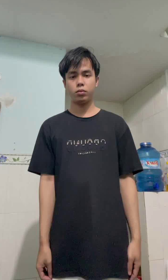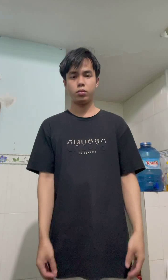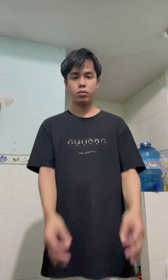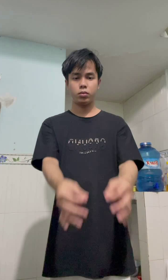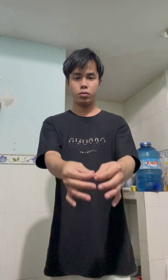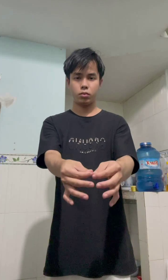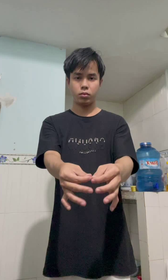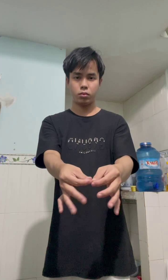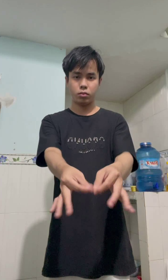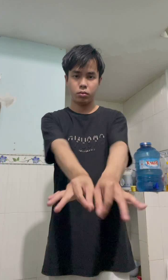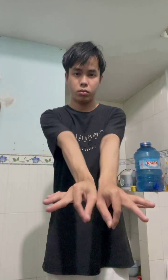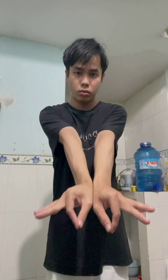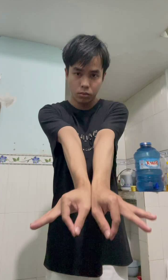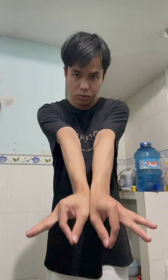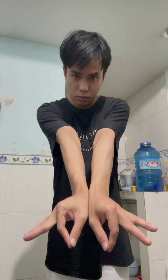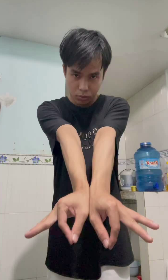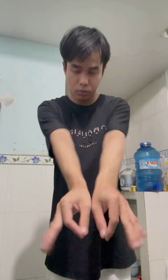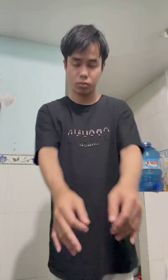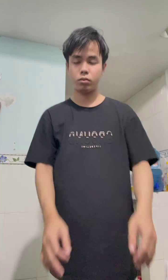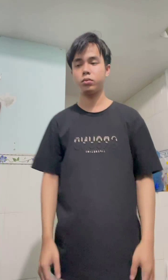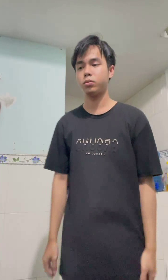cai gi